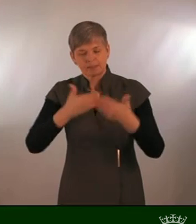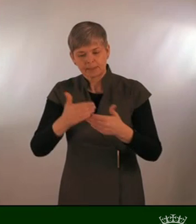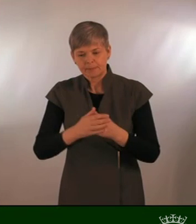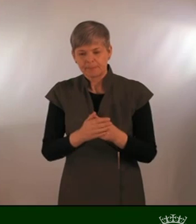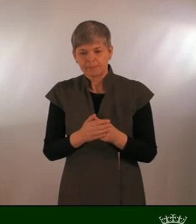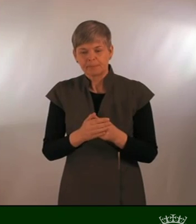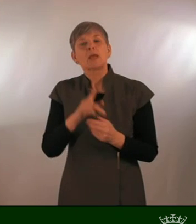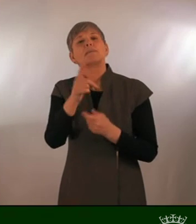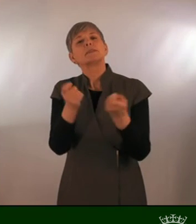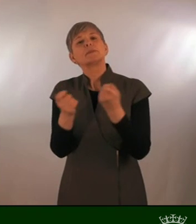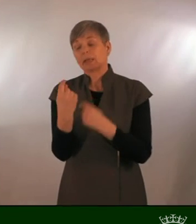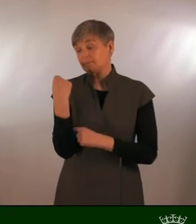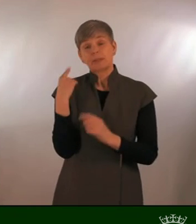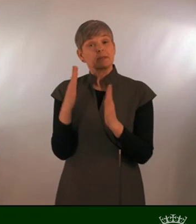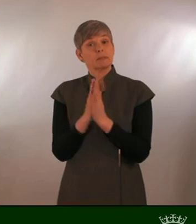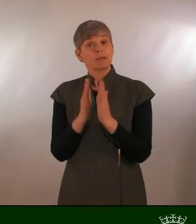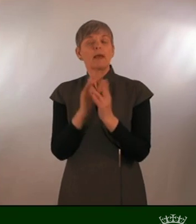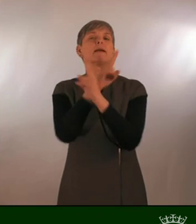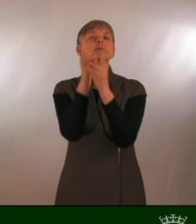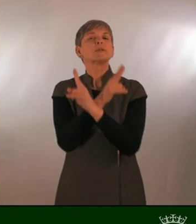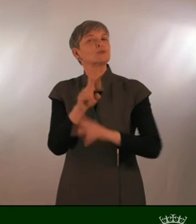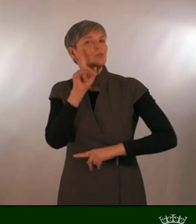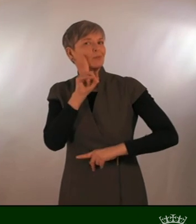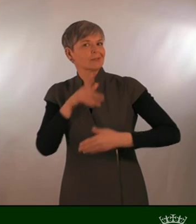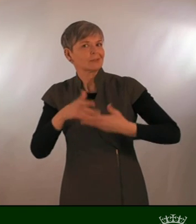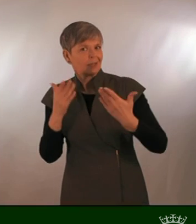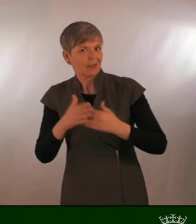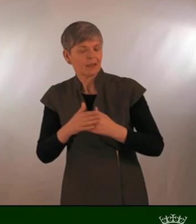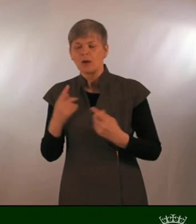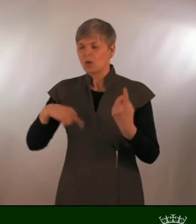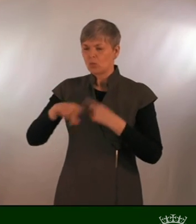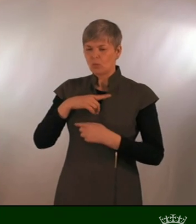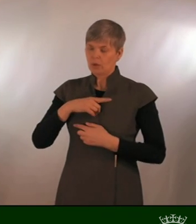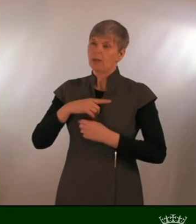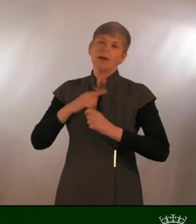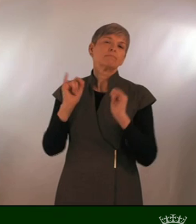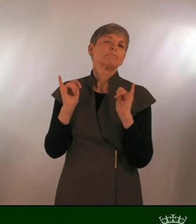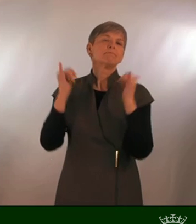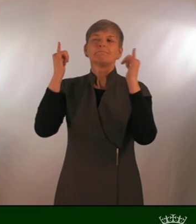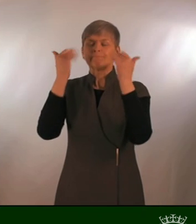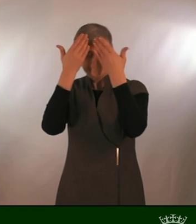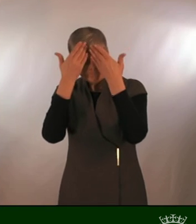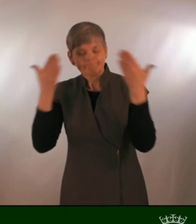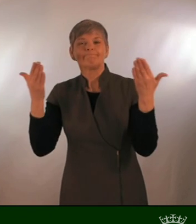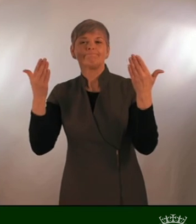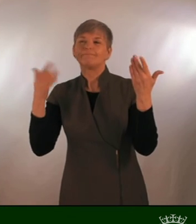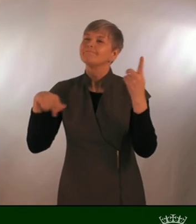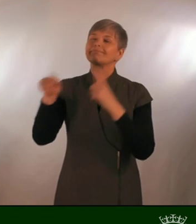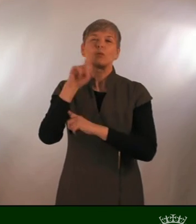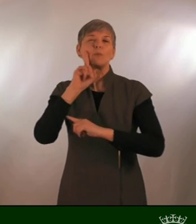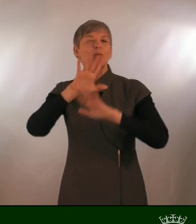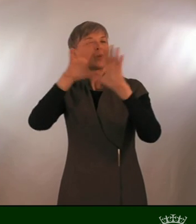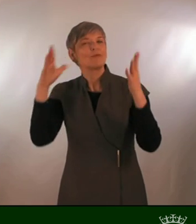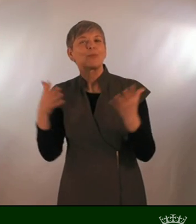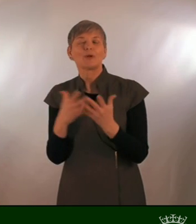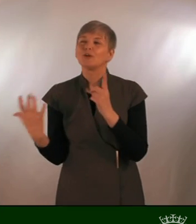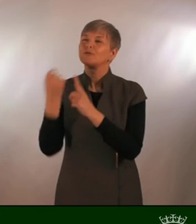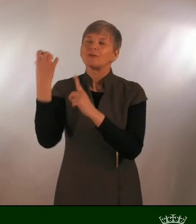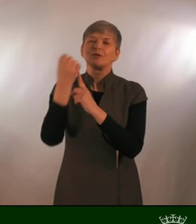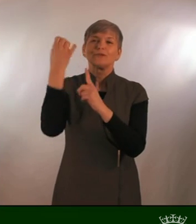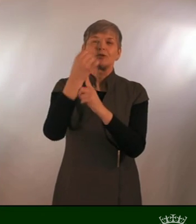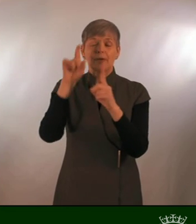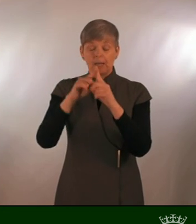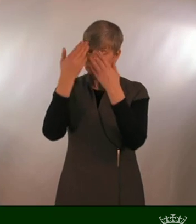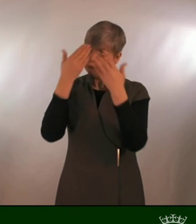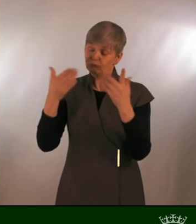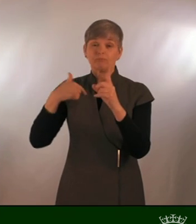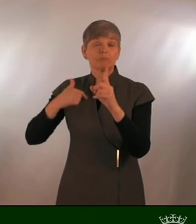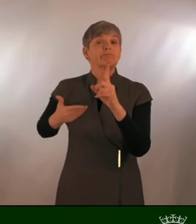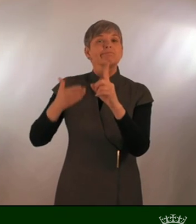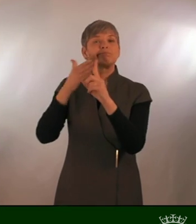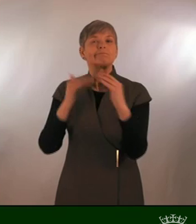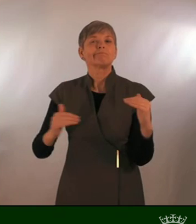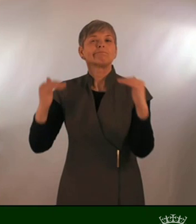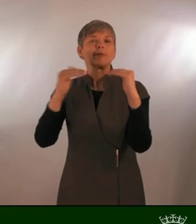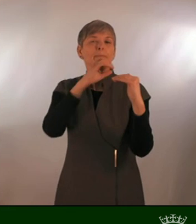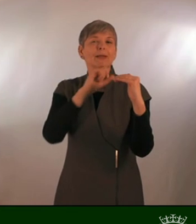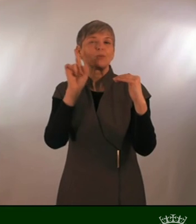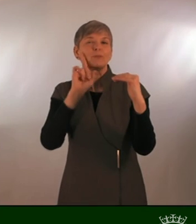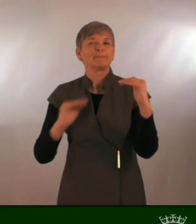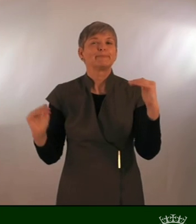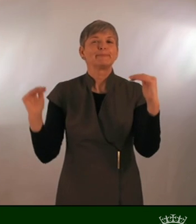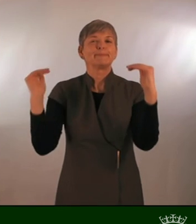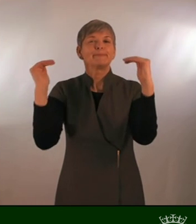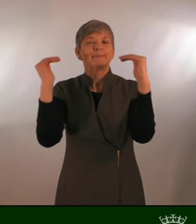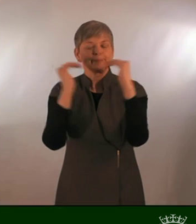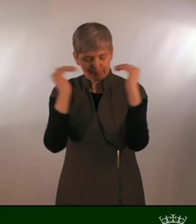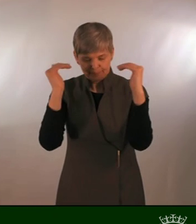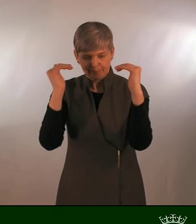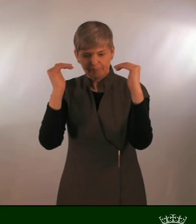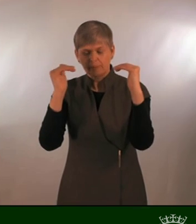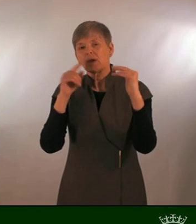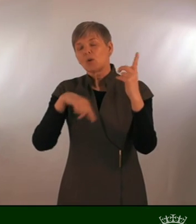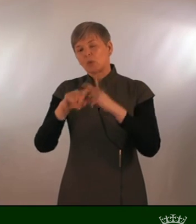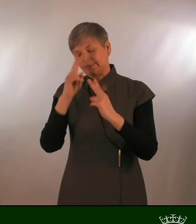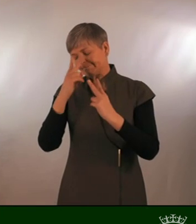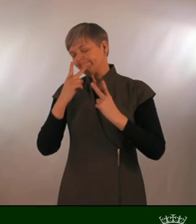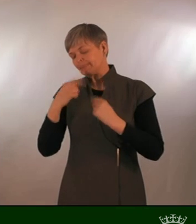Sunday was International Women’s Day—a day when we celebrate the achievements of women around the world, recognise the advances made in working towards a goal of gender equality and, most importantly, reflect on how far we have to go to achieve that.